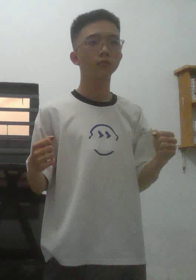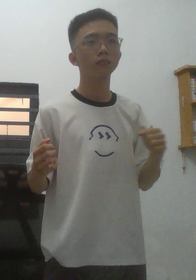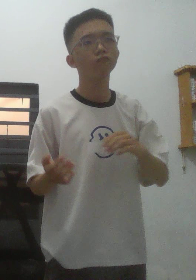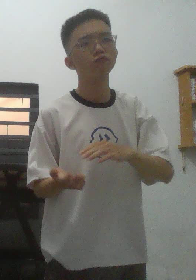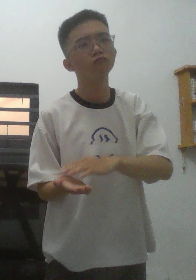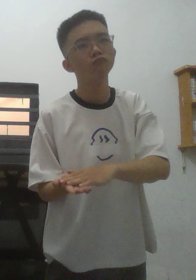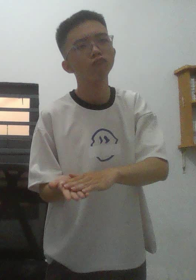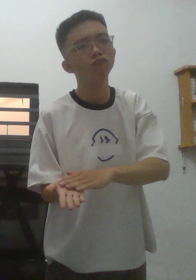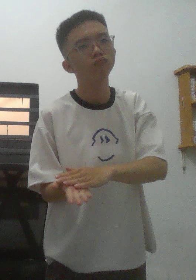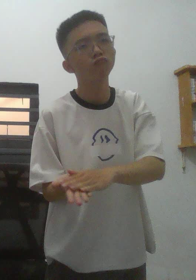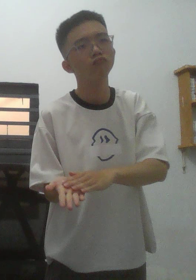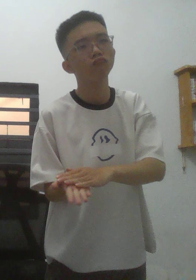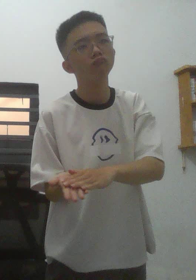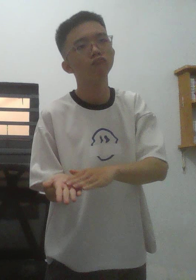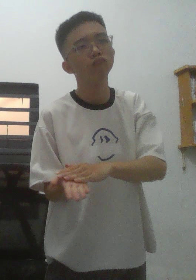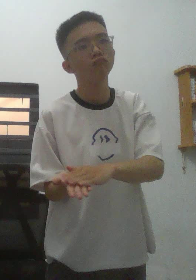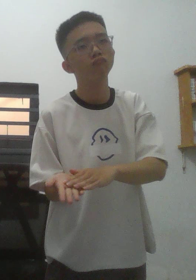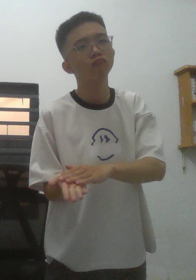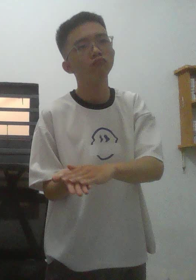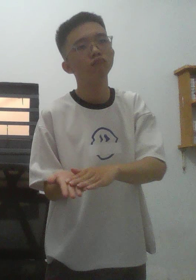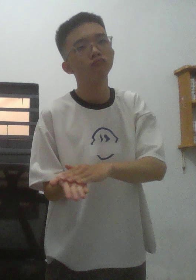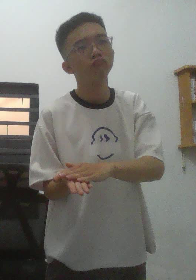xin loi